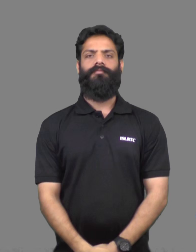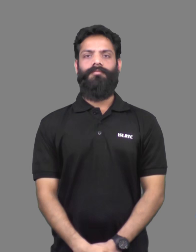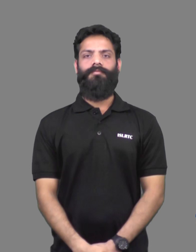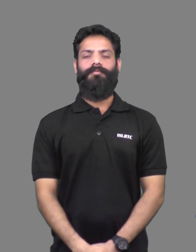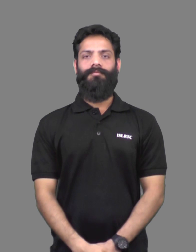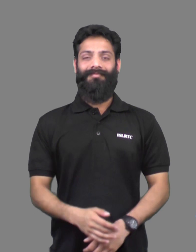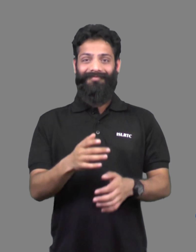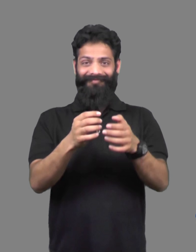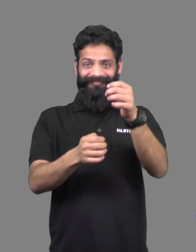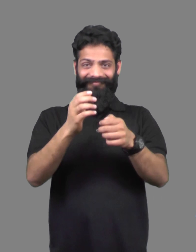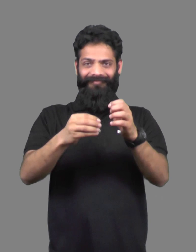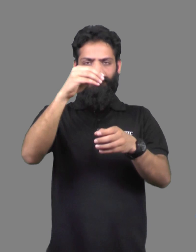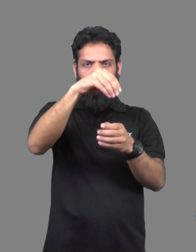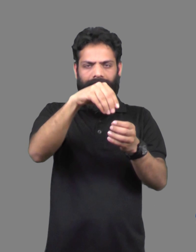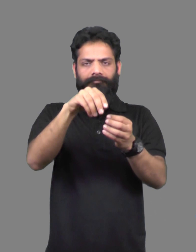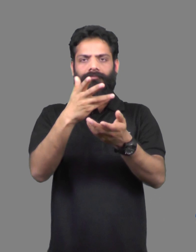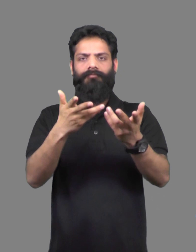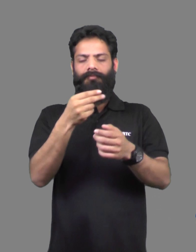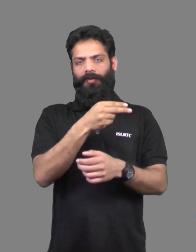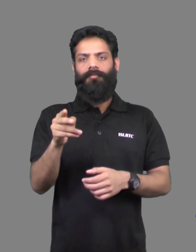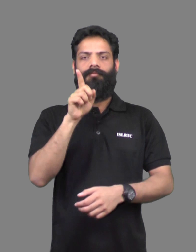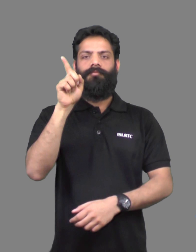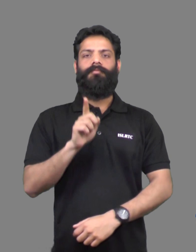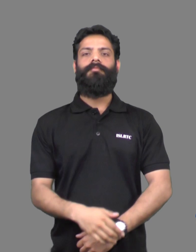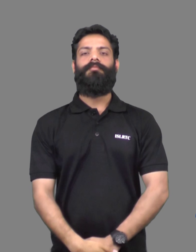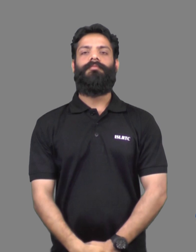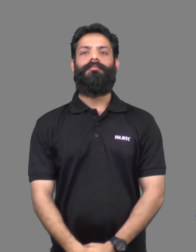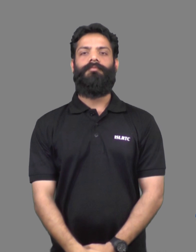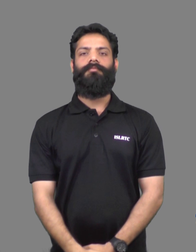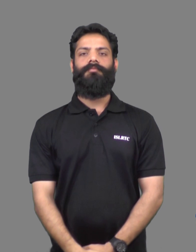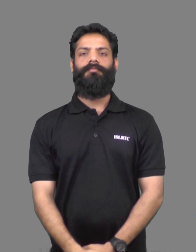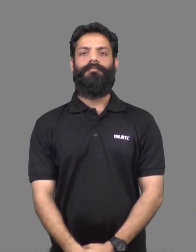Composition of Milk